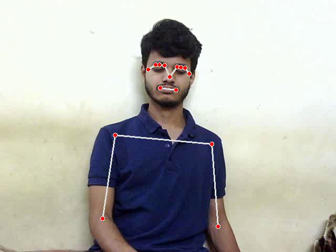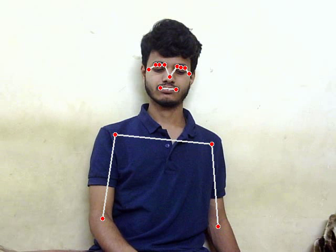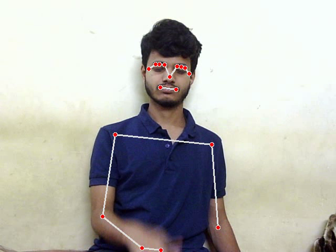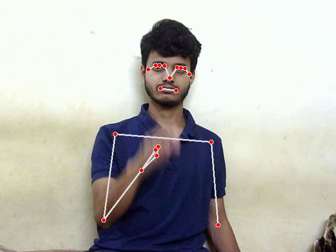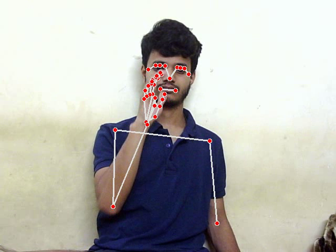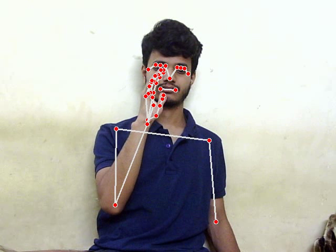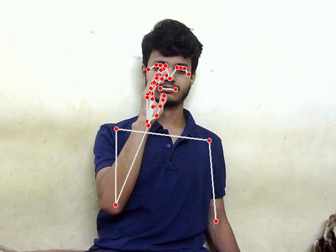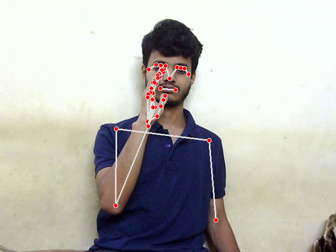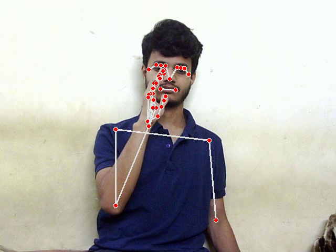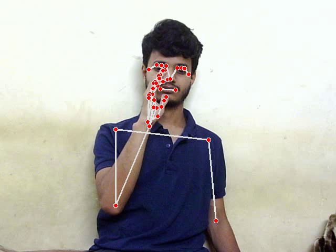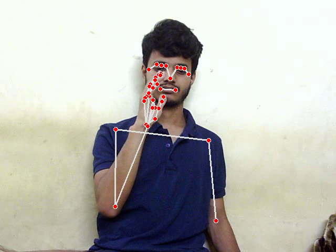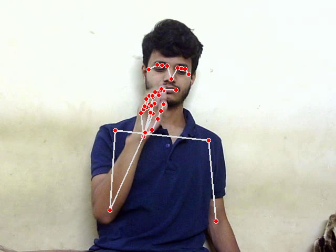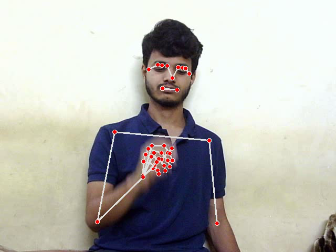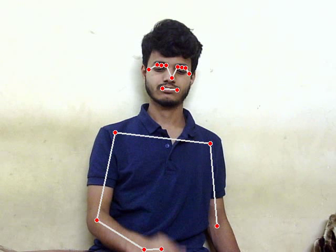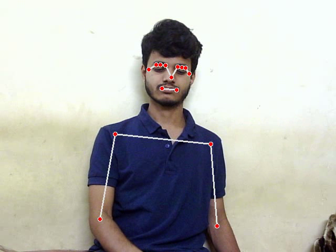mother